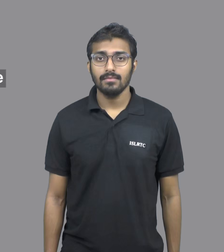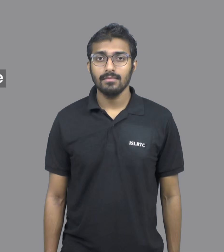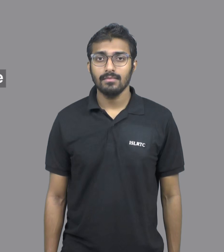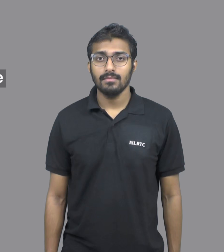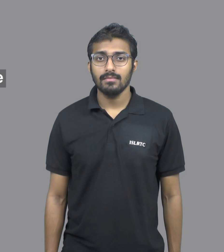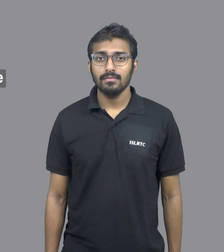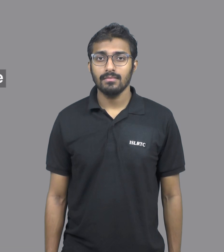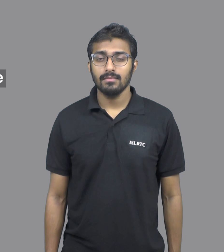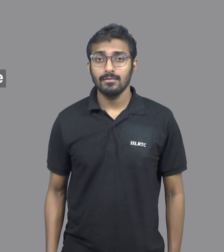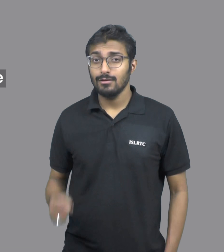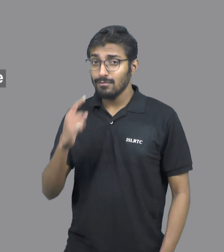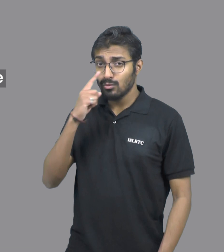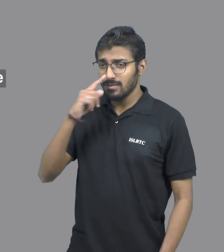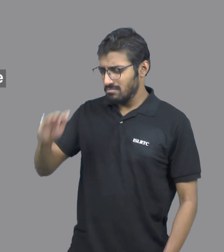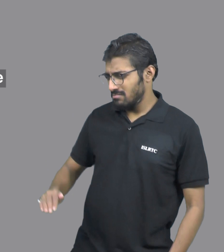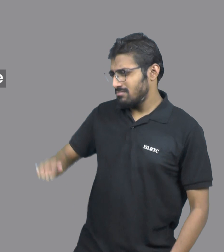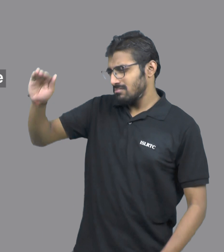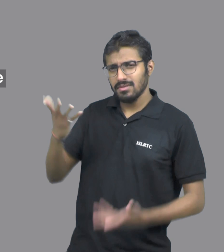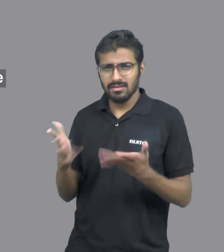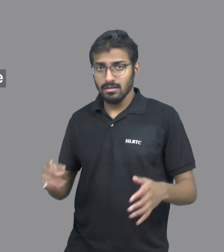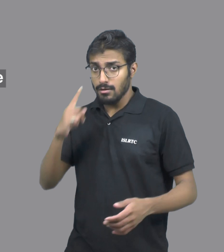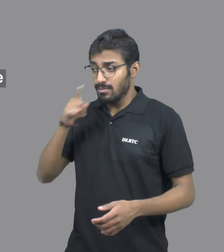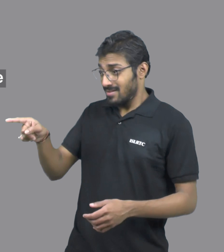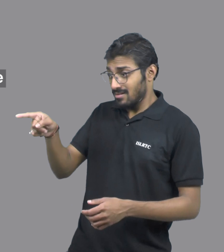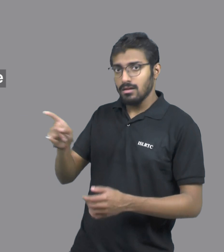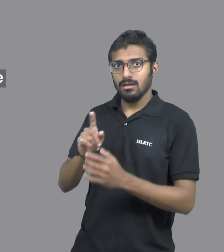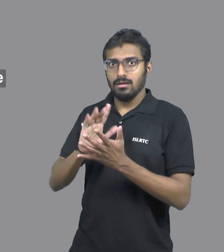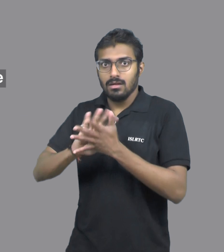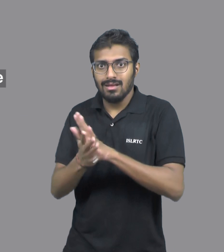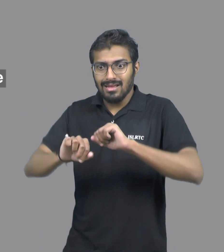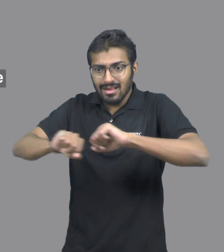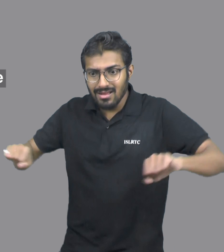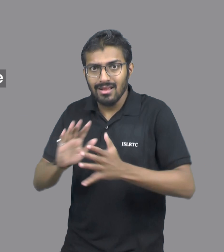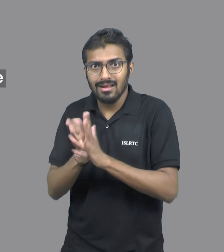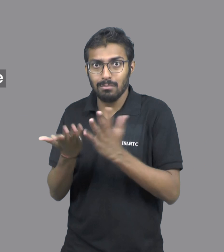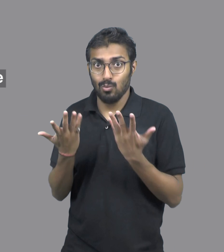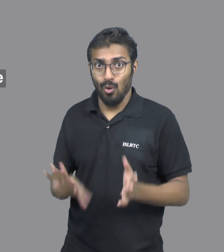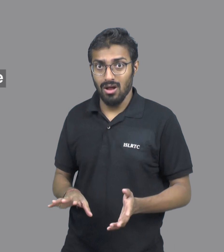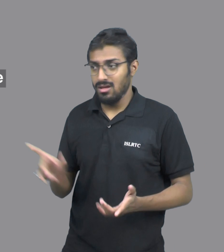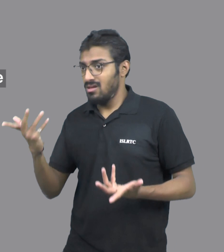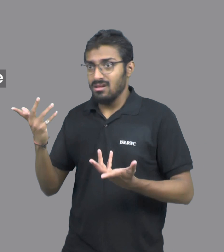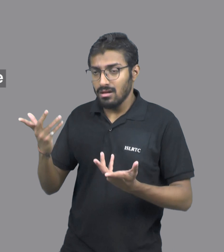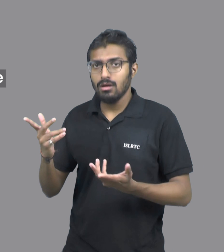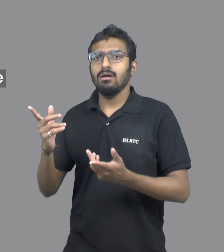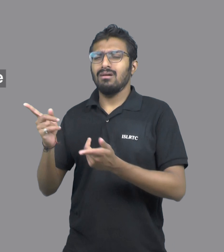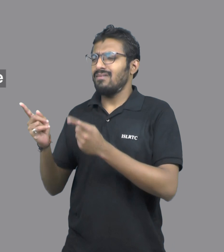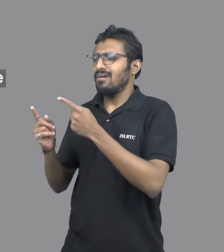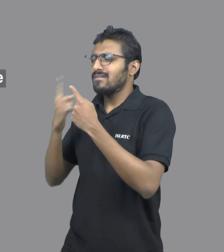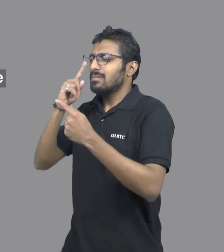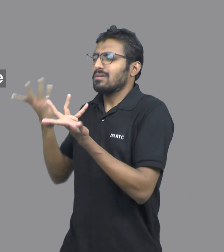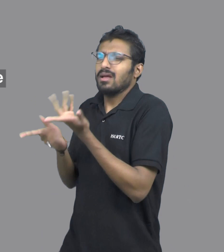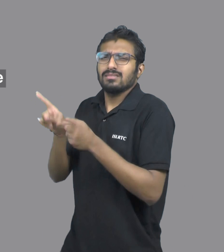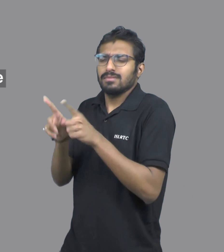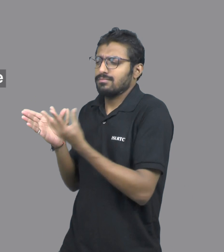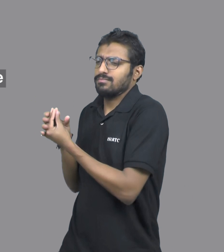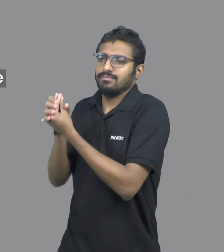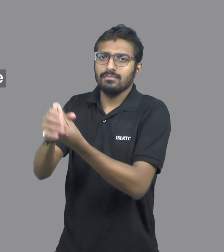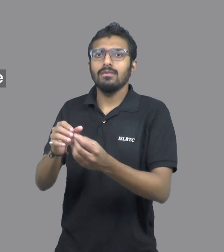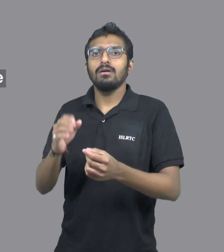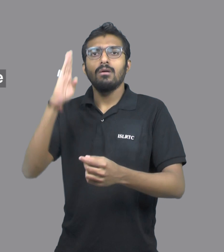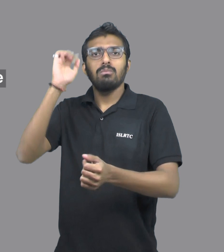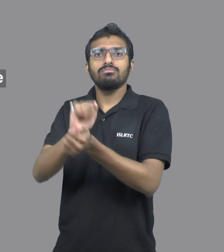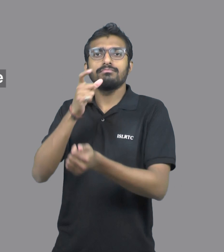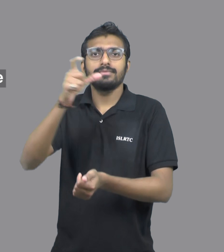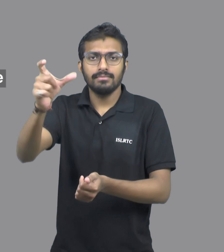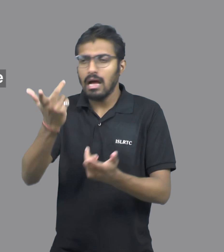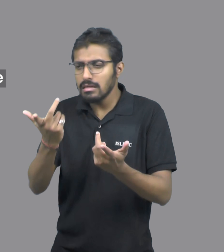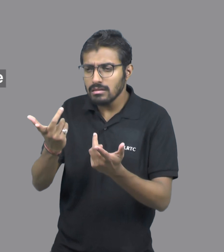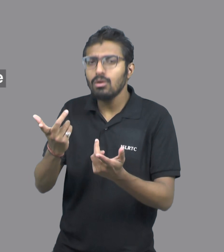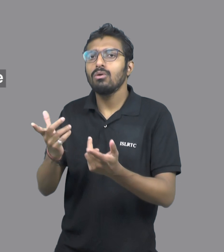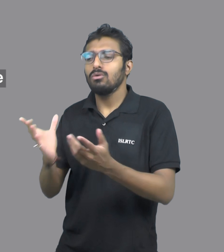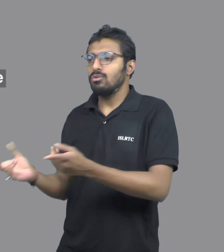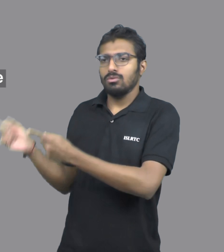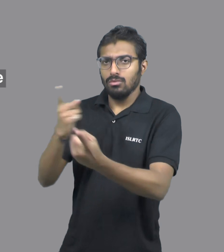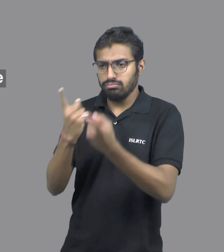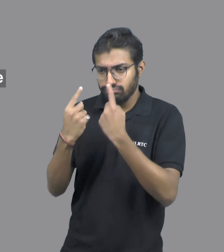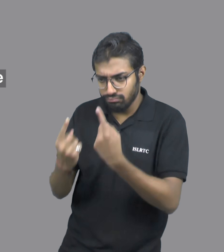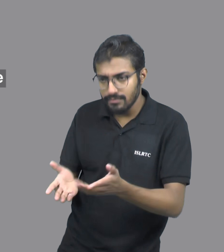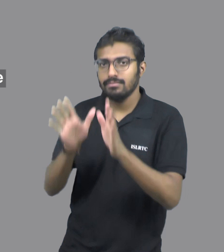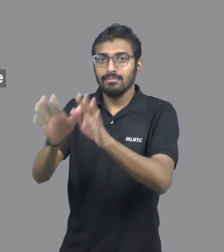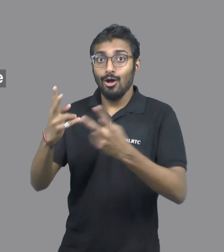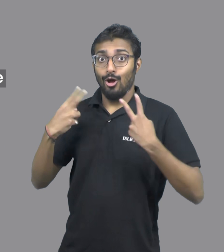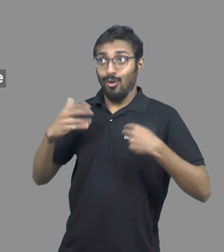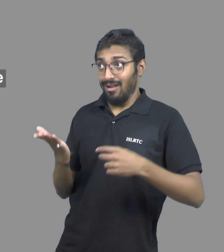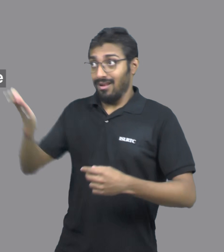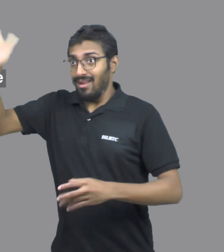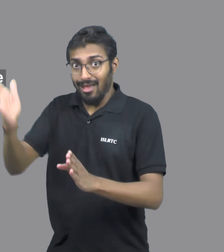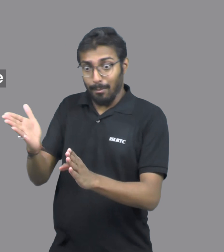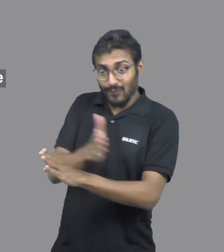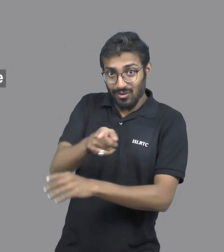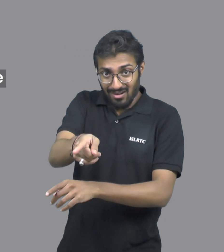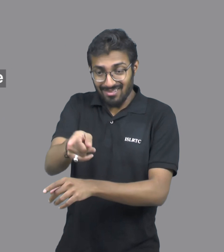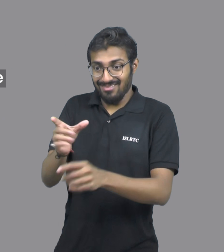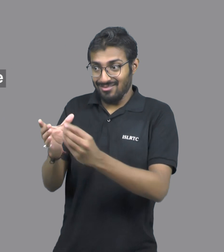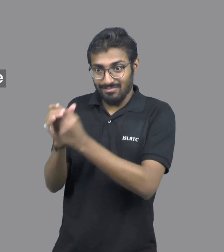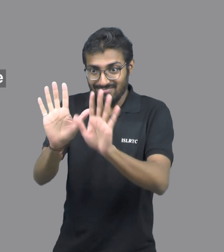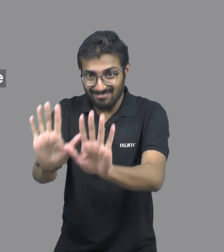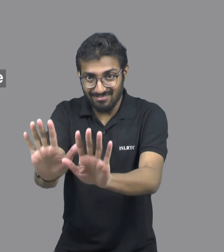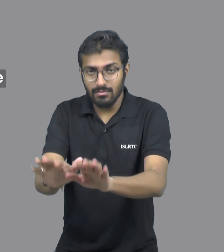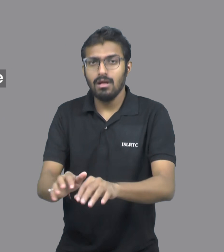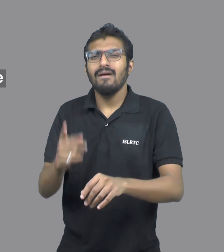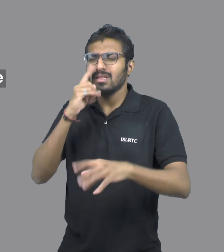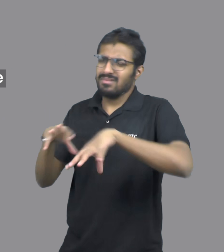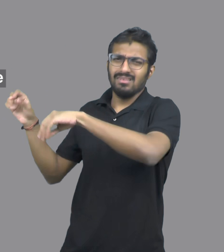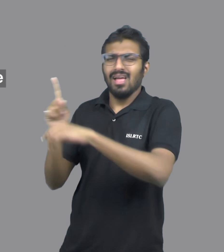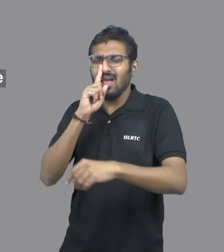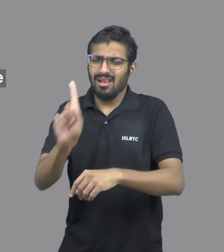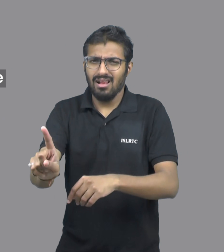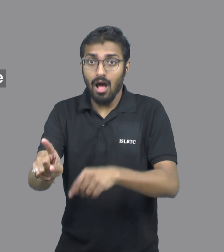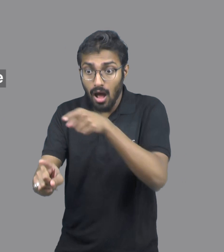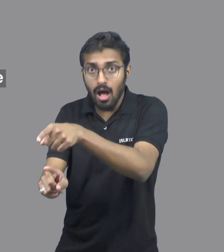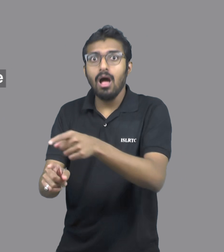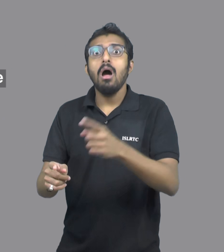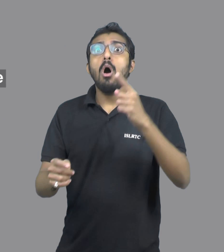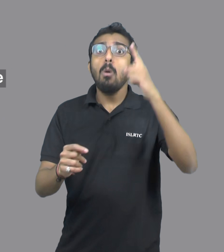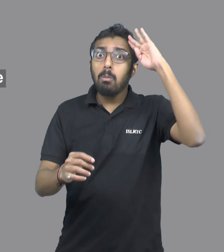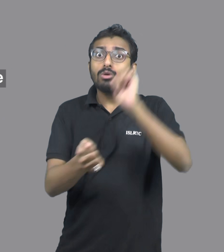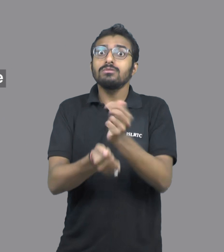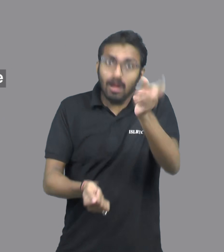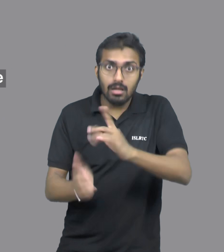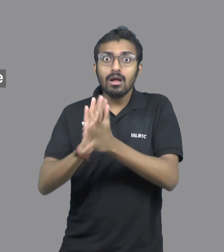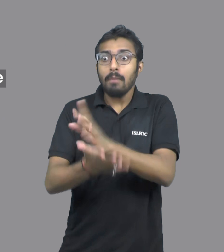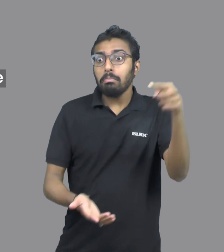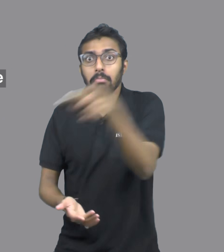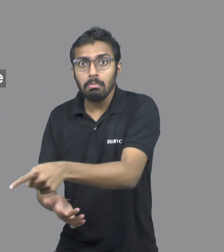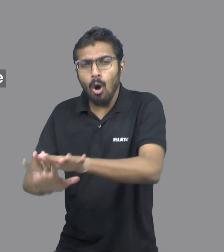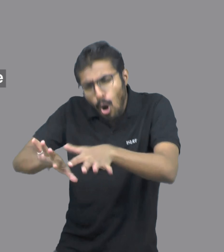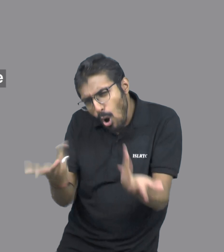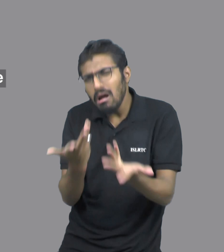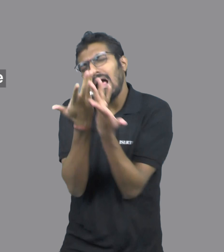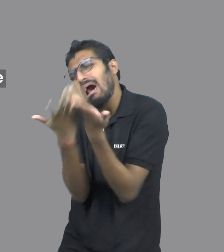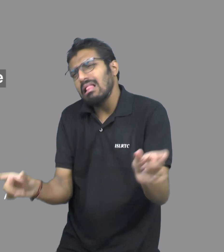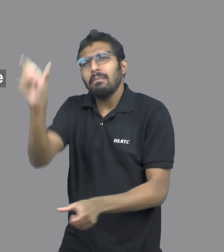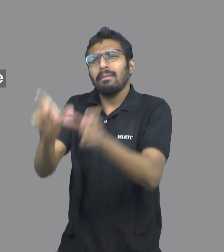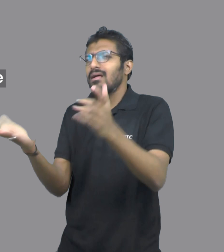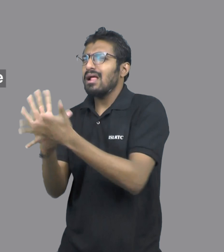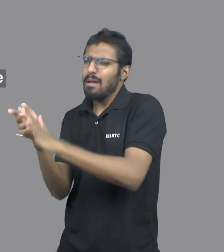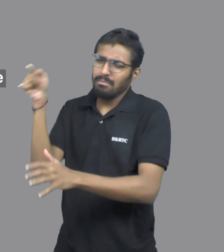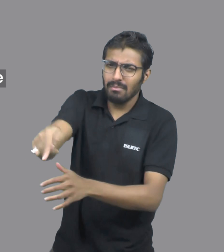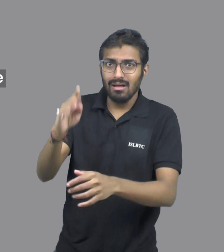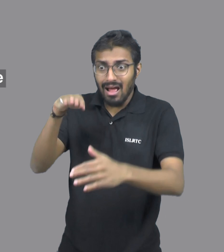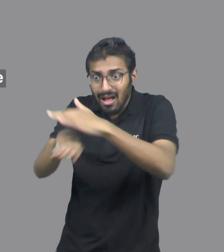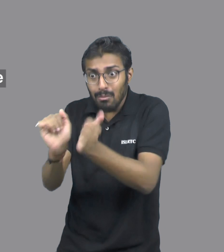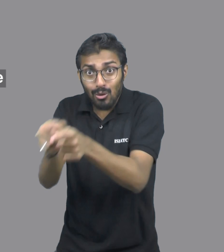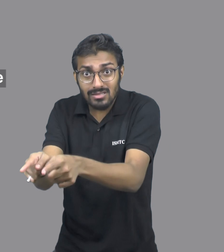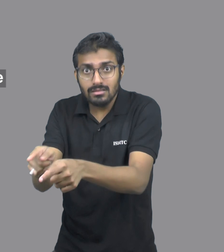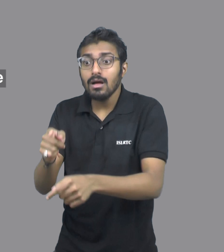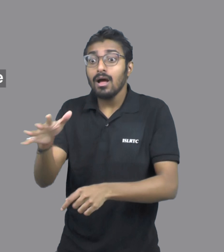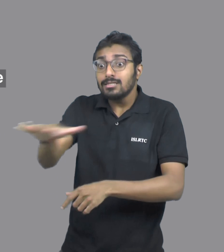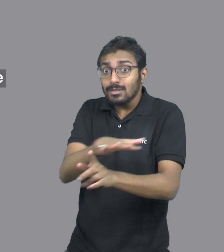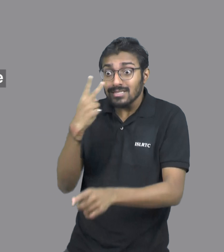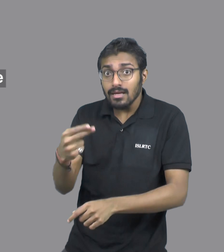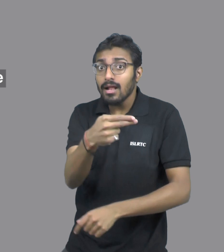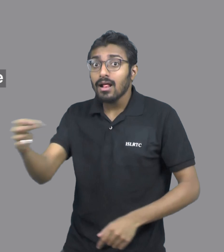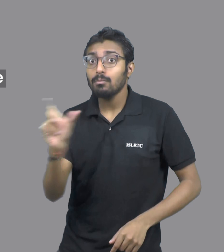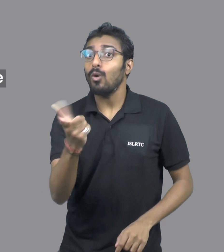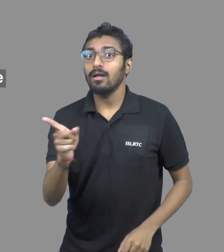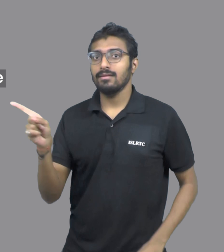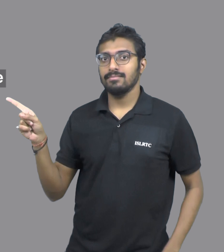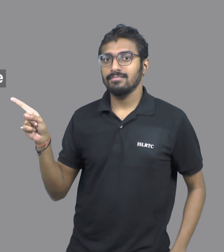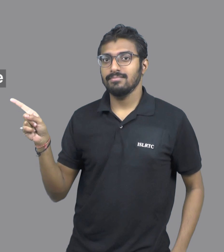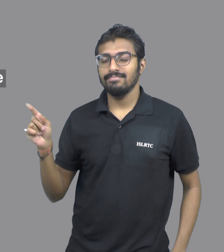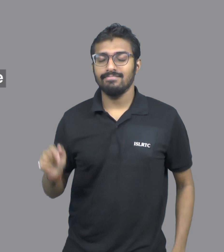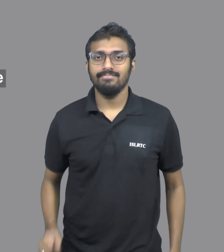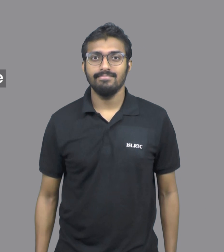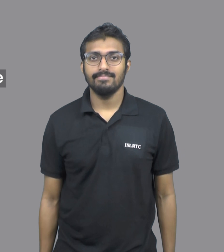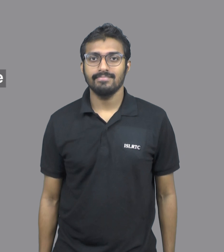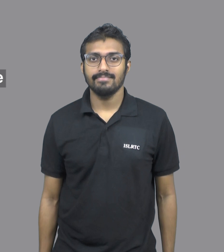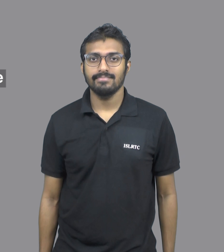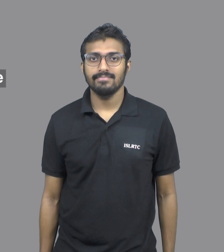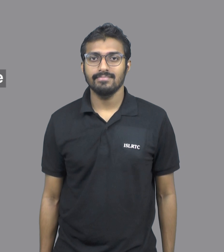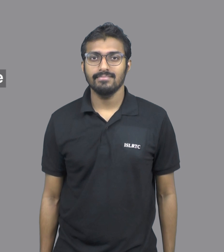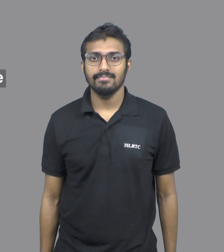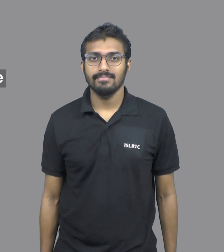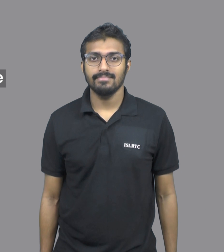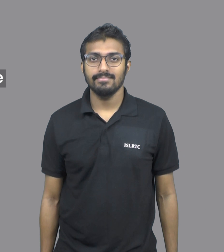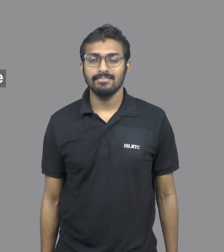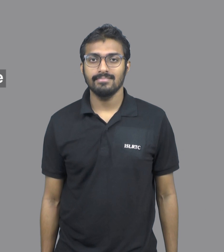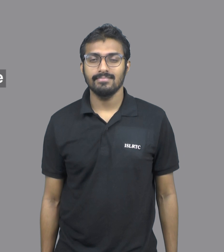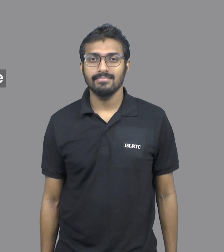Custodial rape